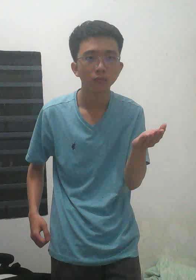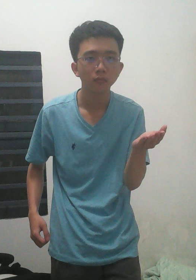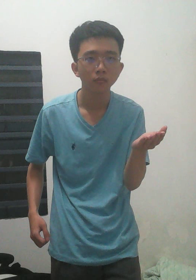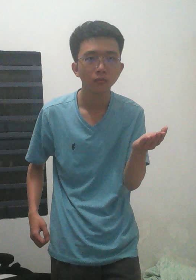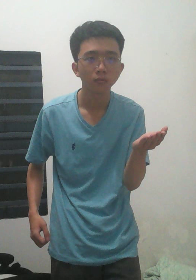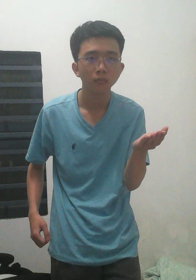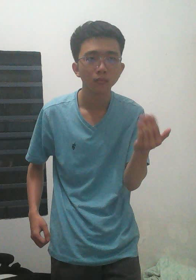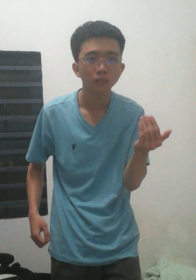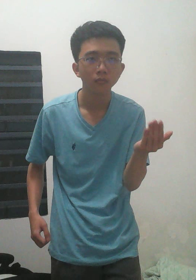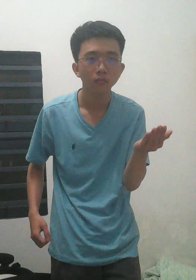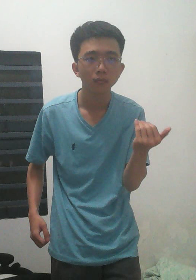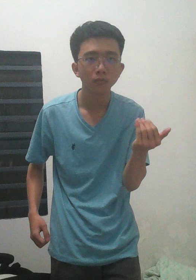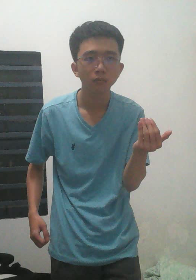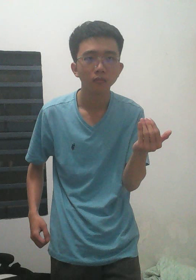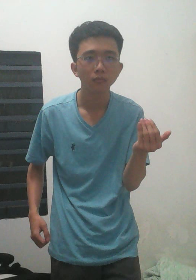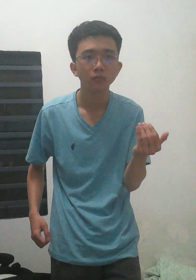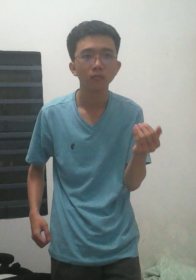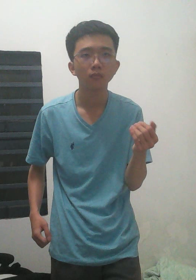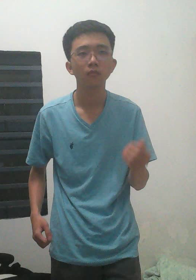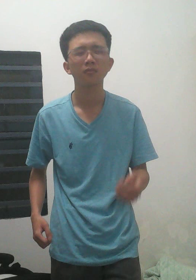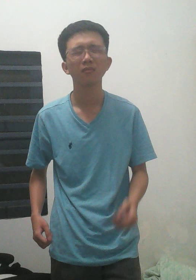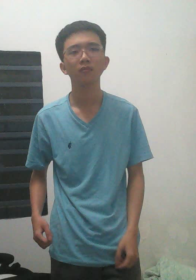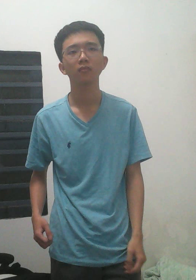yeu cau